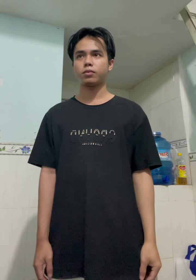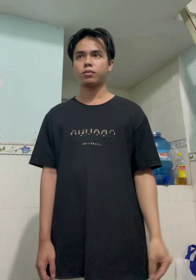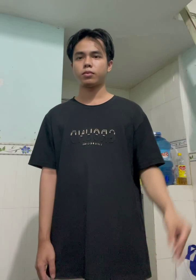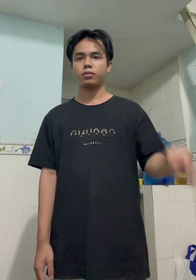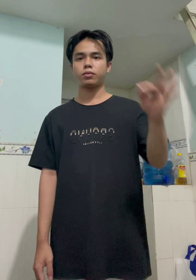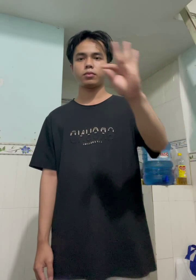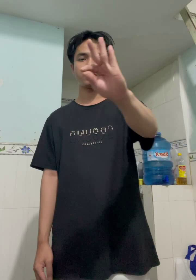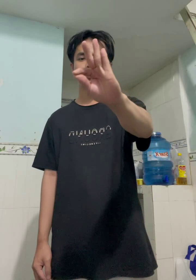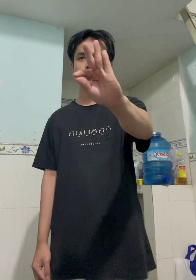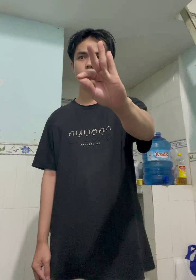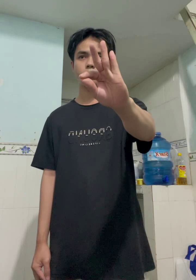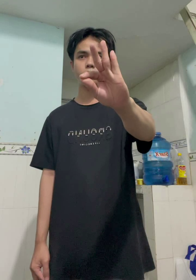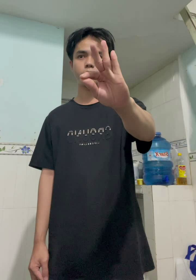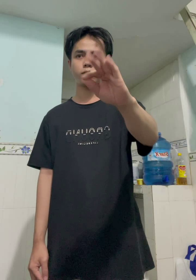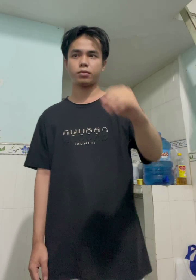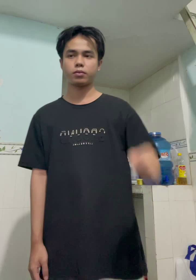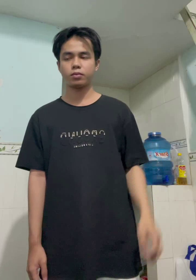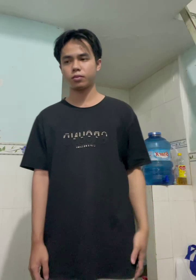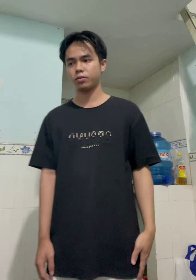t